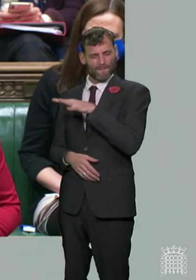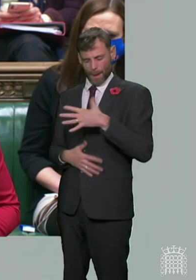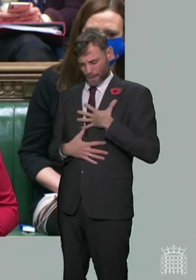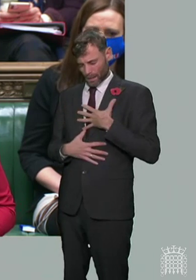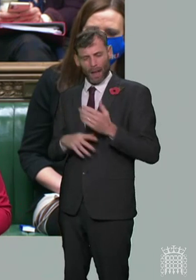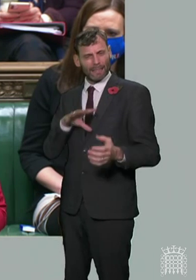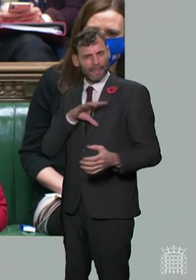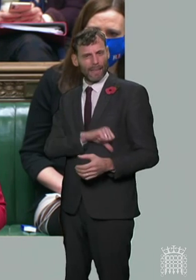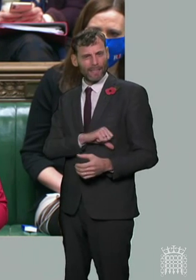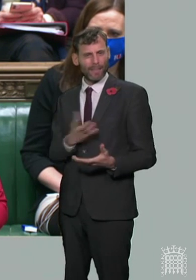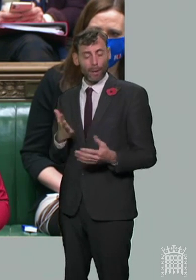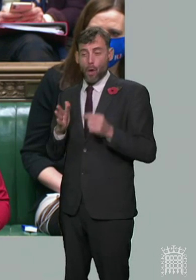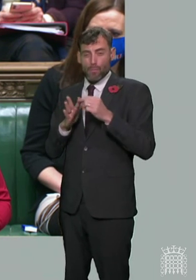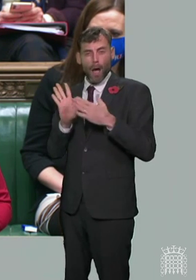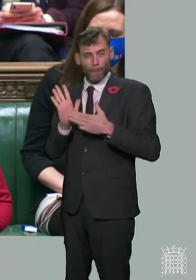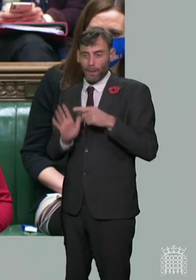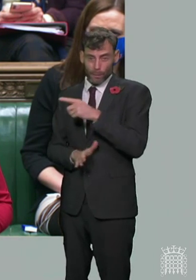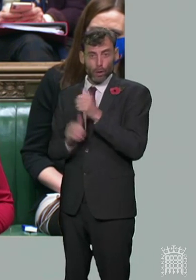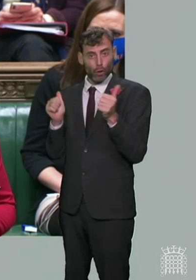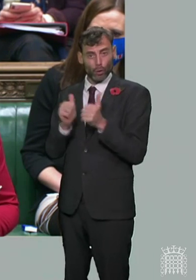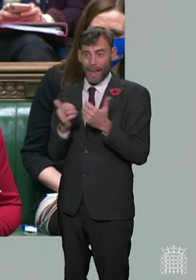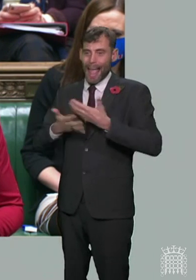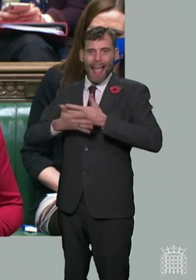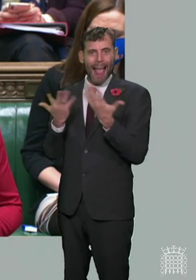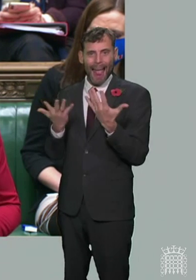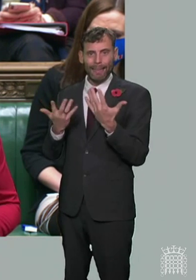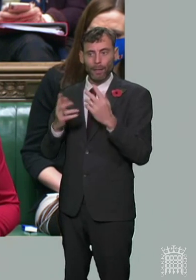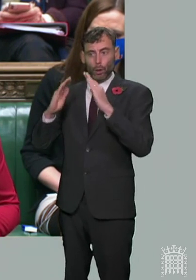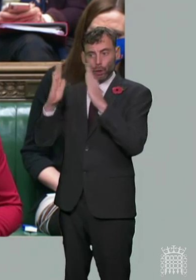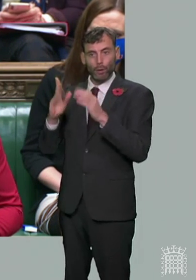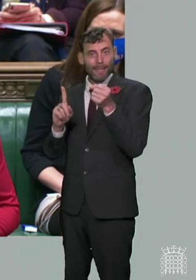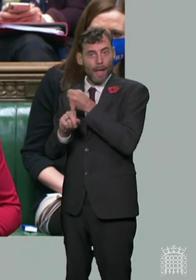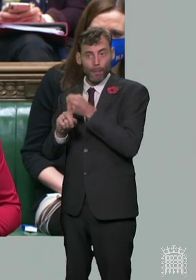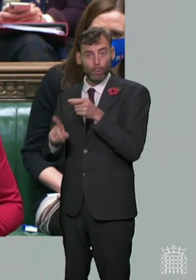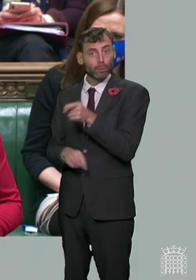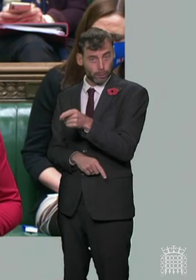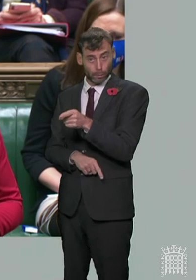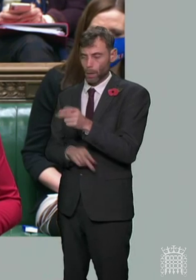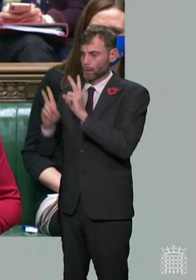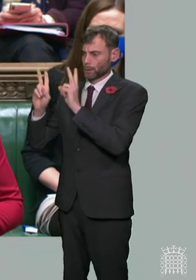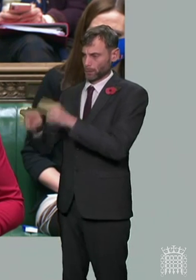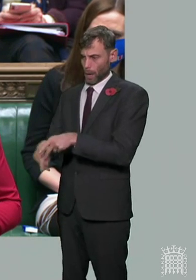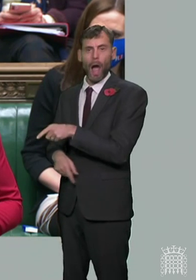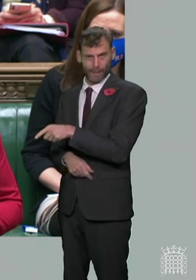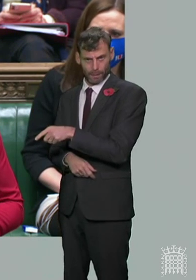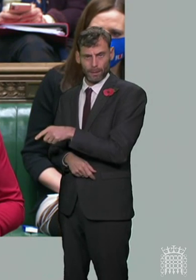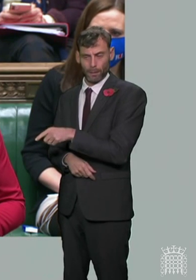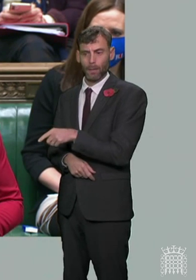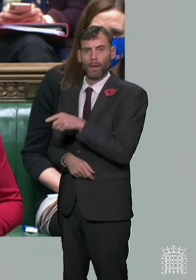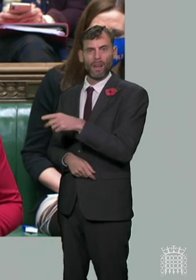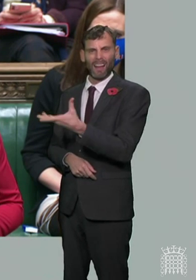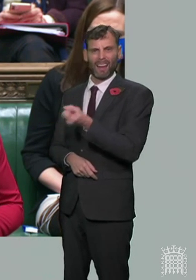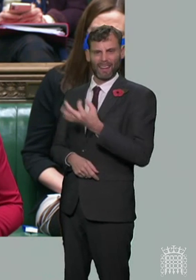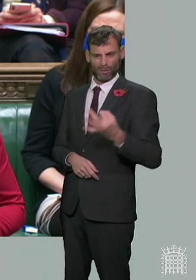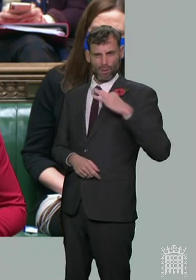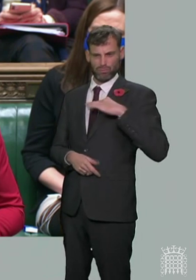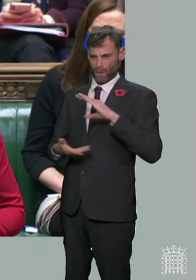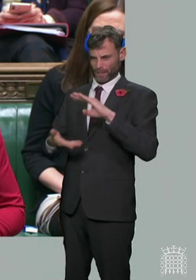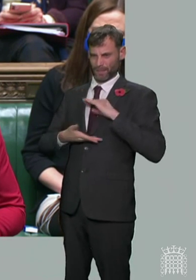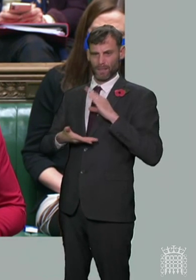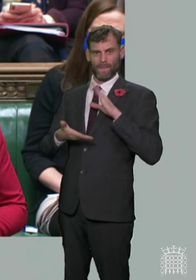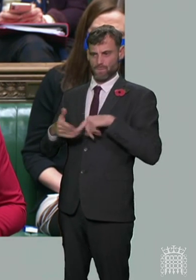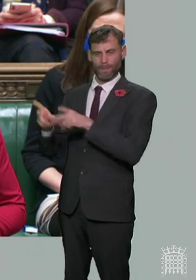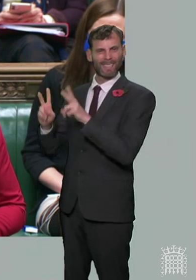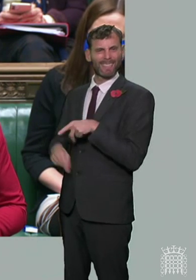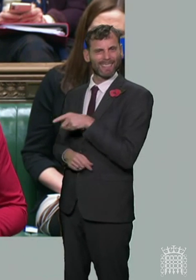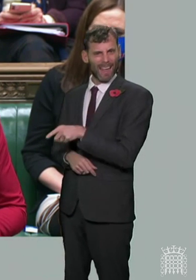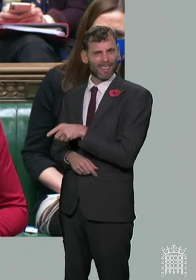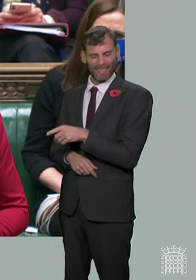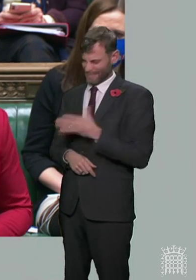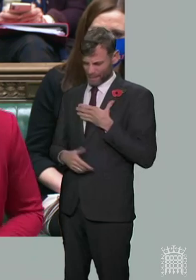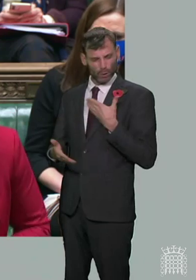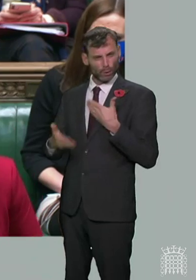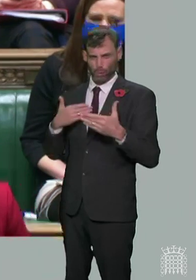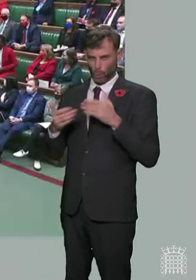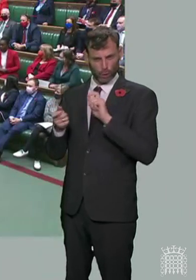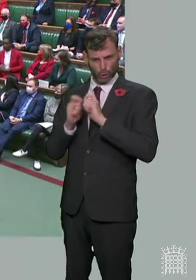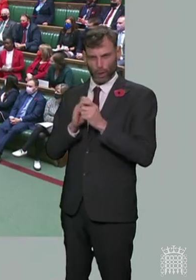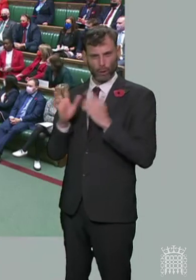Does the Prime Minister agree that convicted domestic abusers should never be able to profit from their victims, and will he meet my constituent and me to fix this hole in the law?